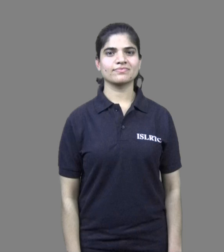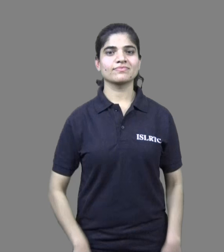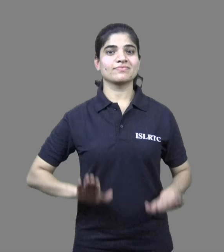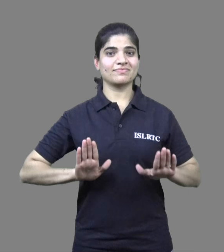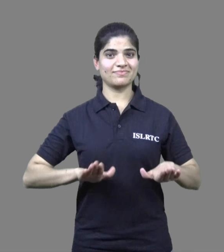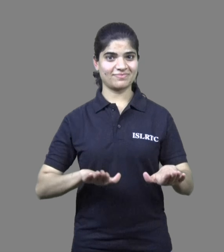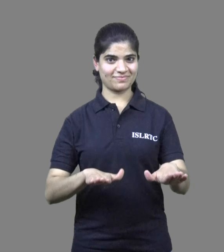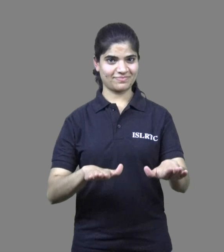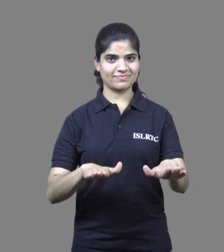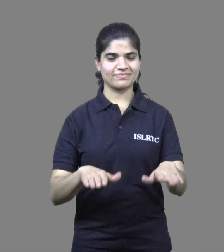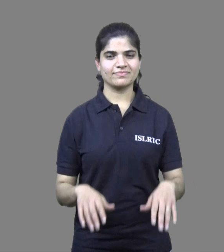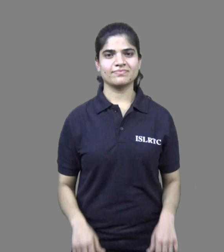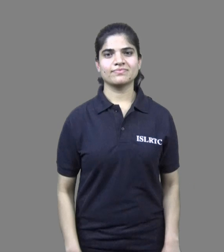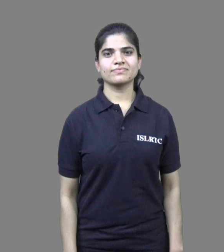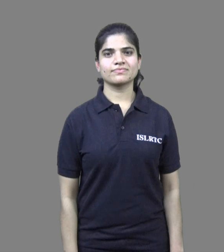Sewing Machine